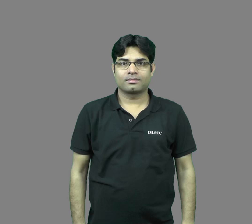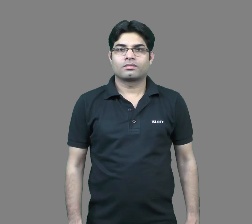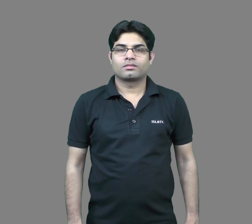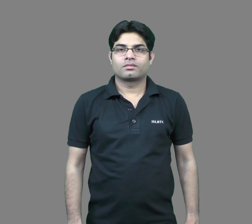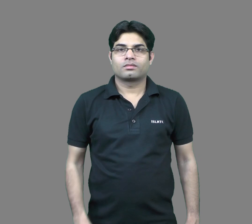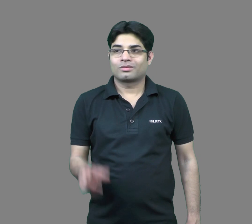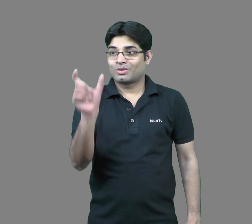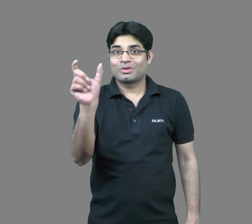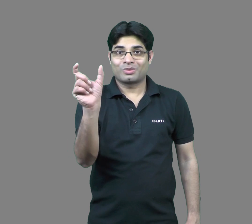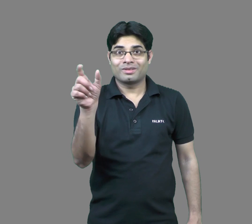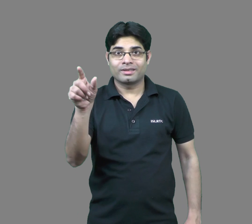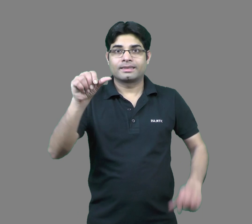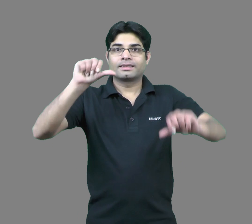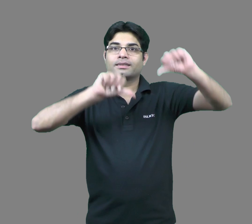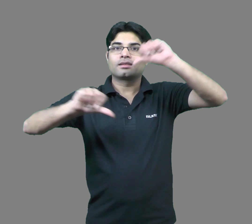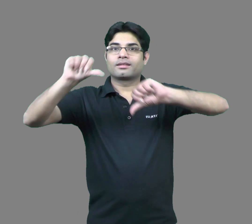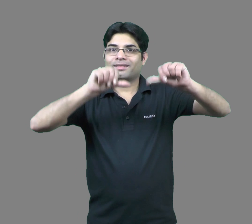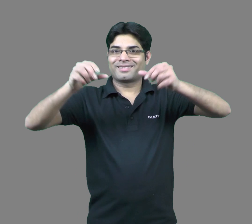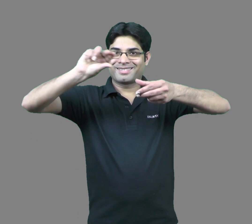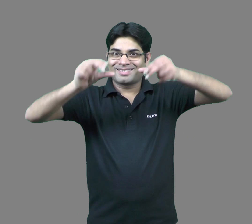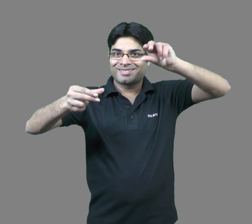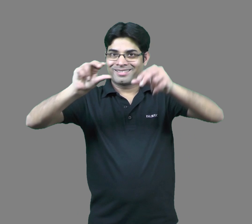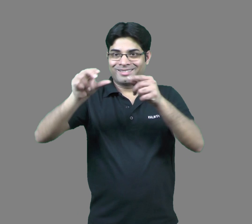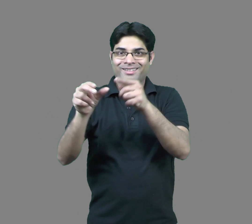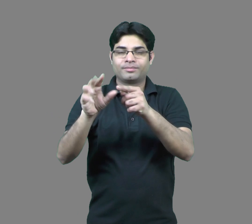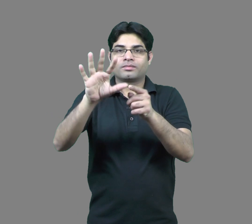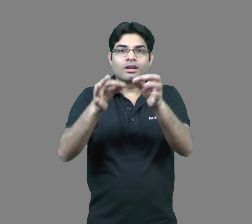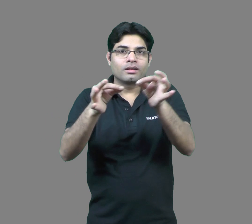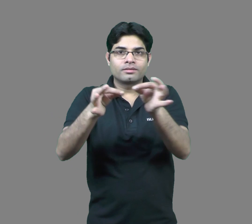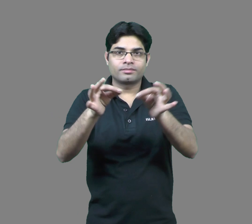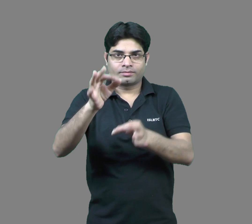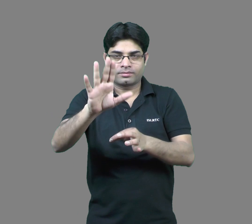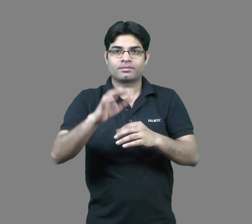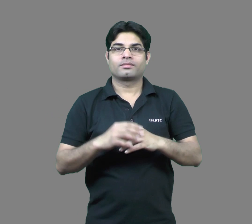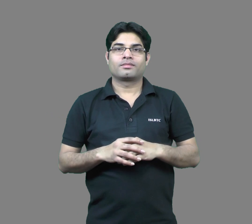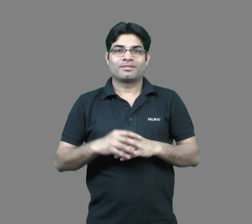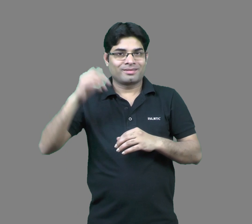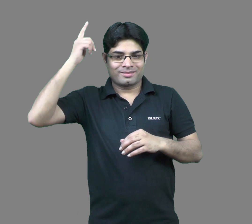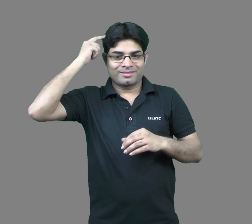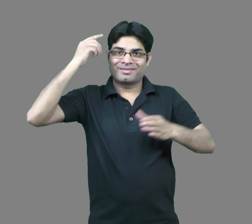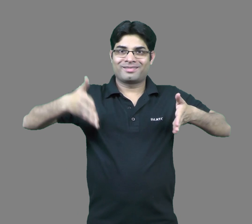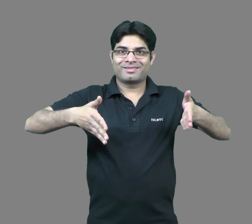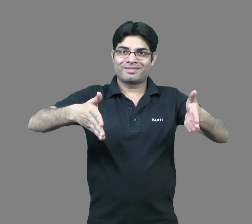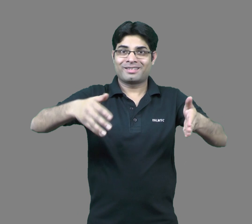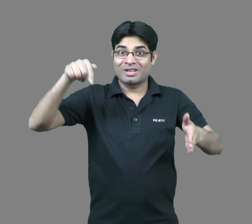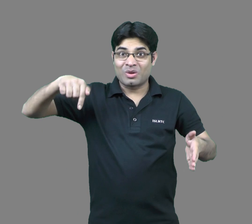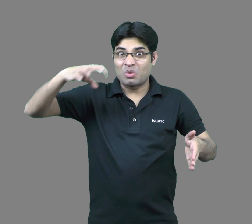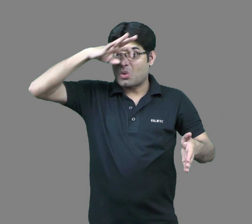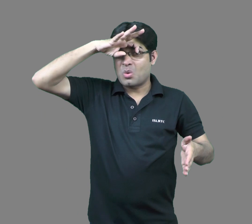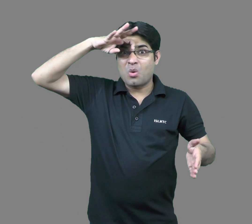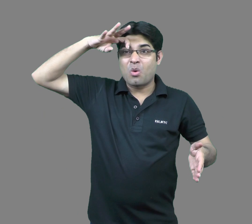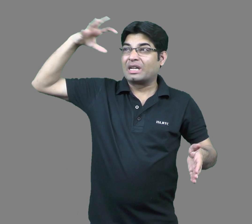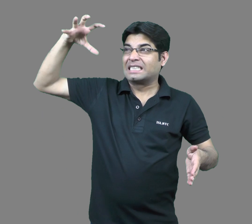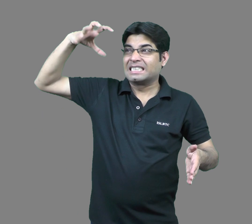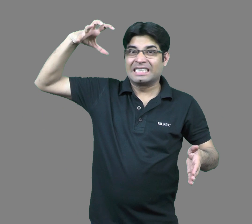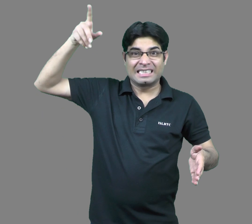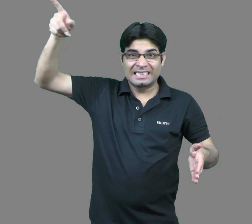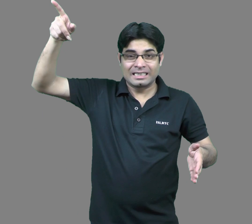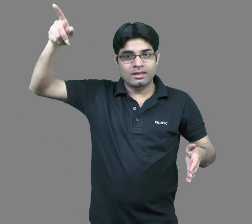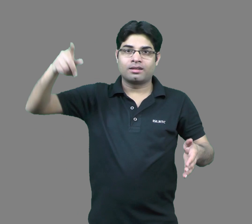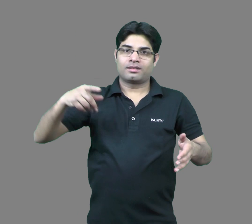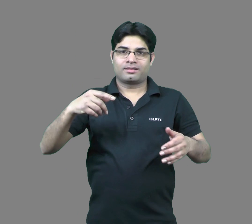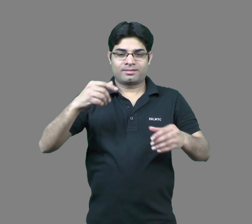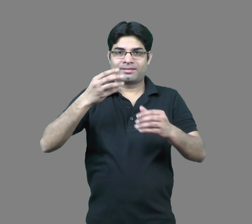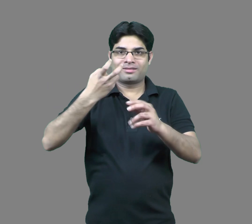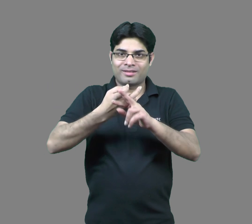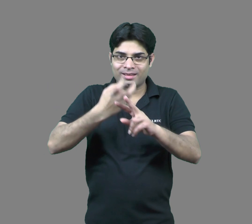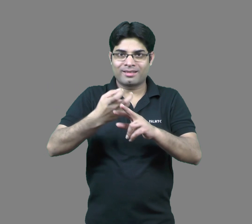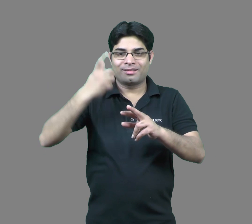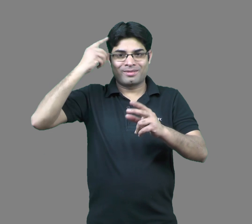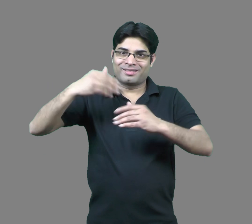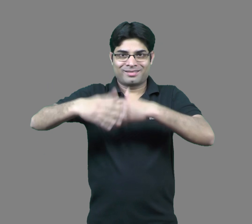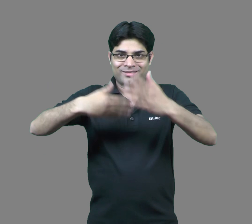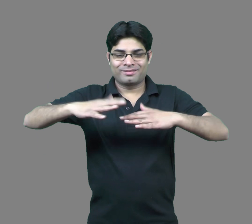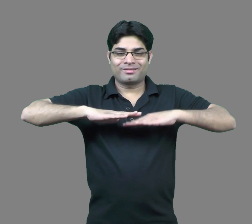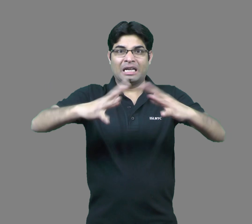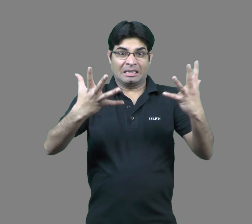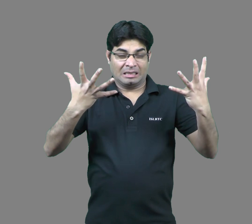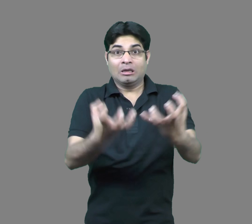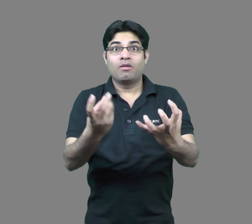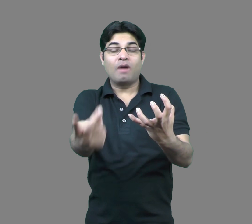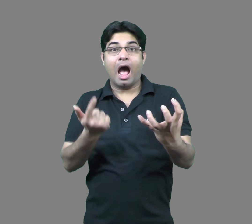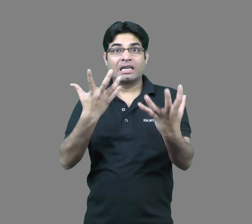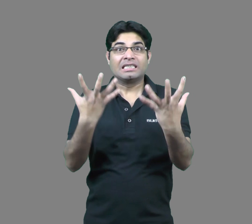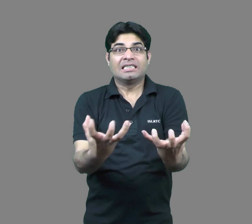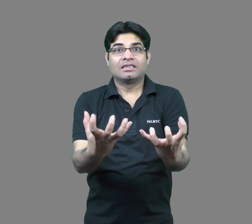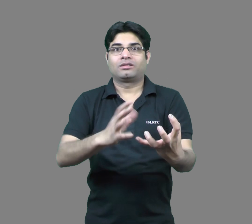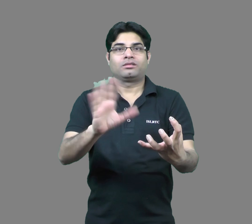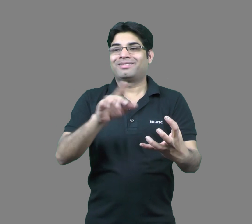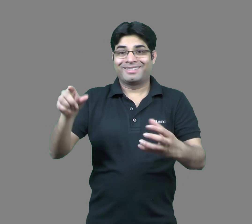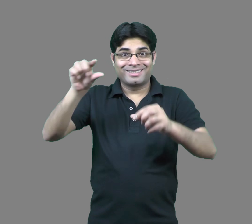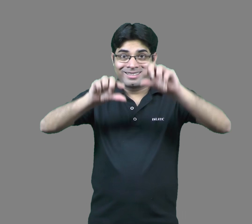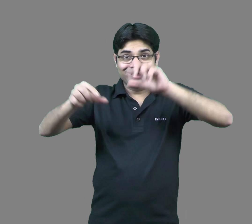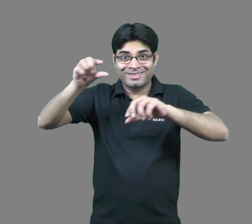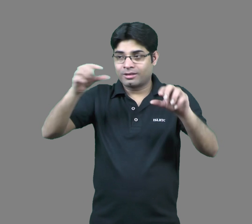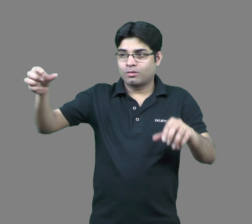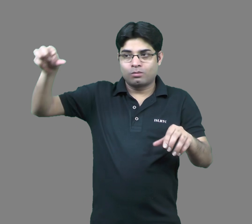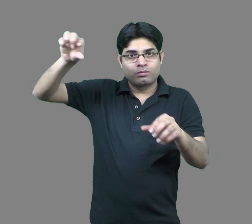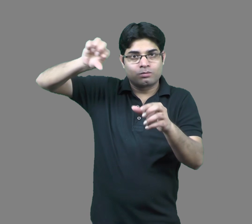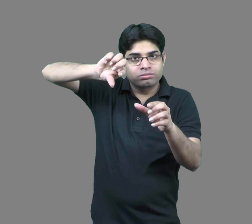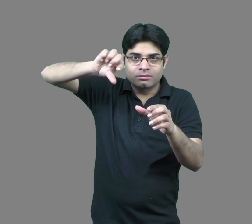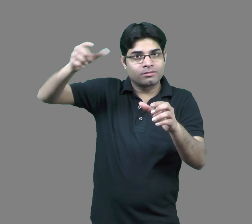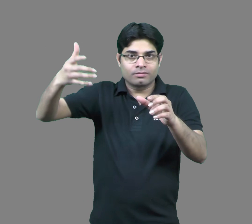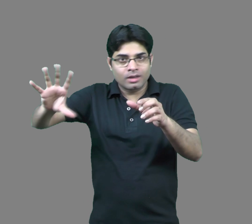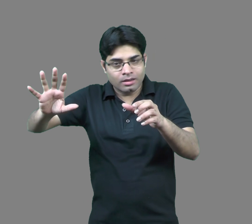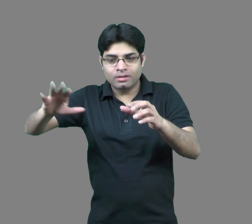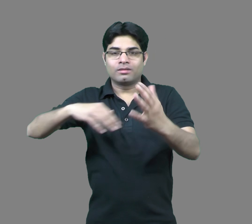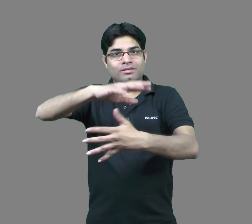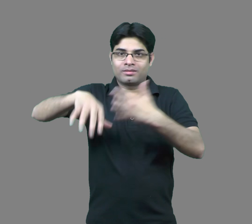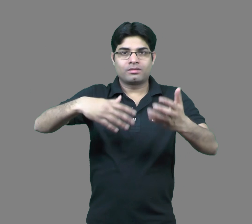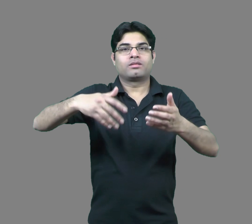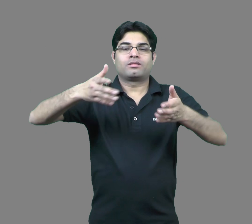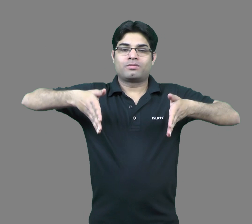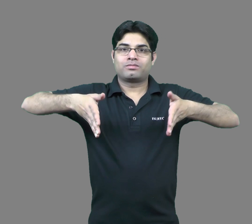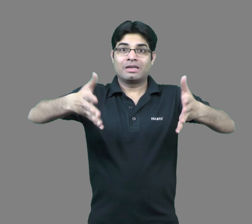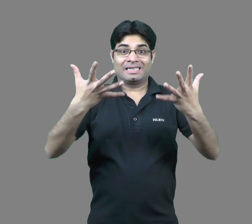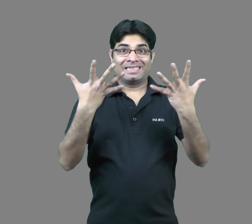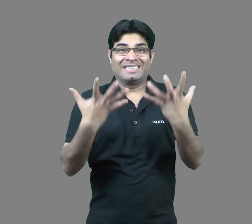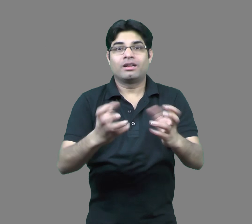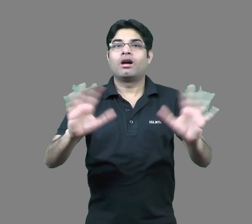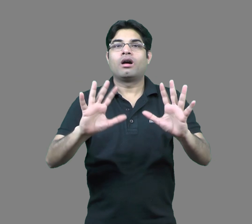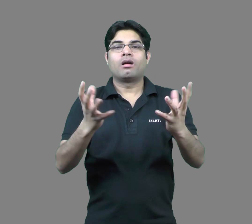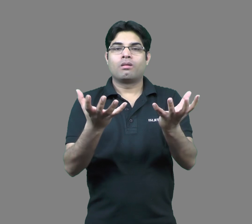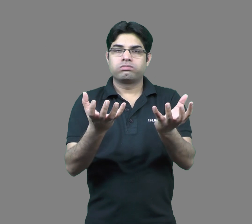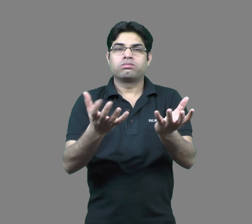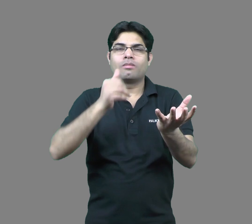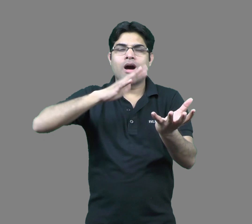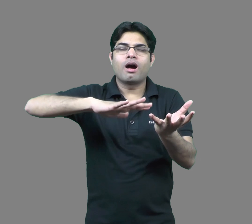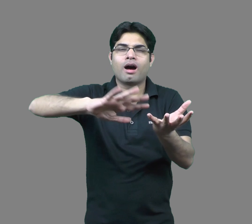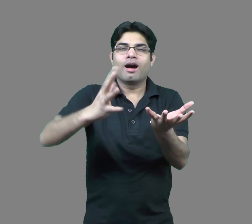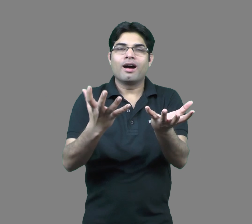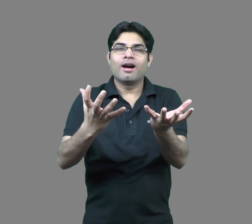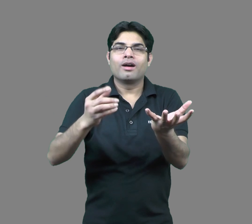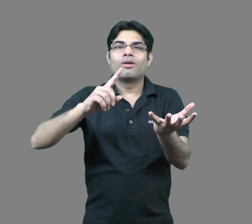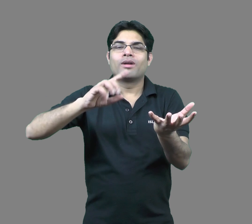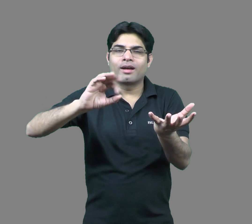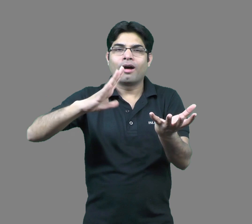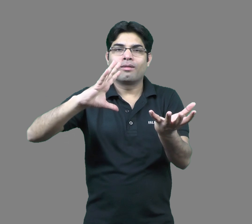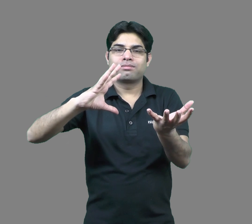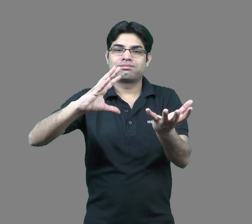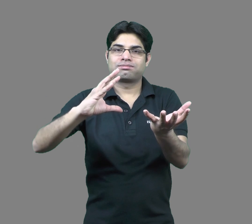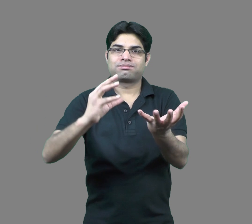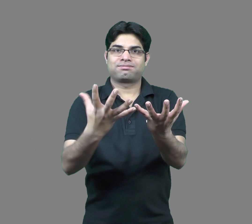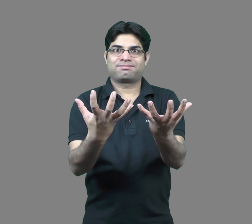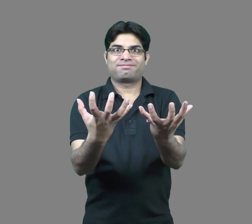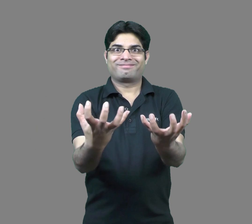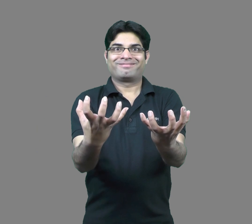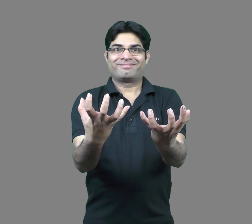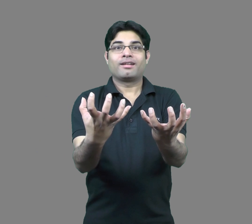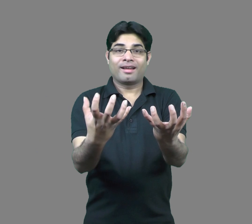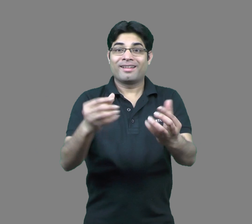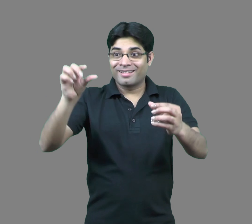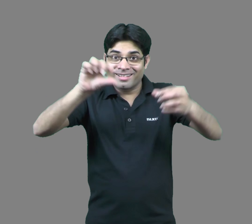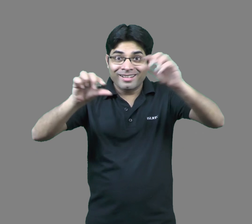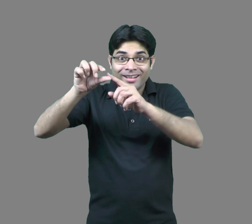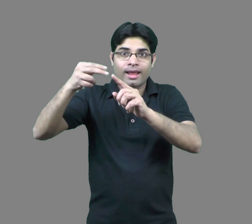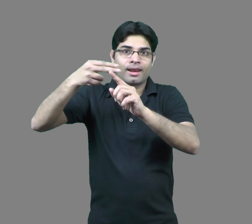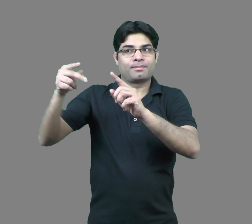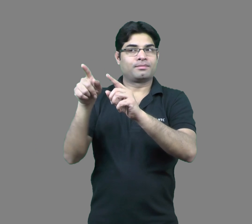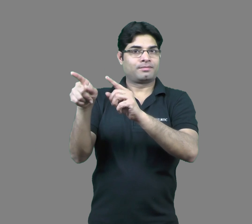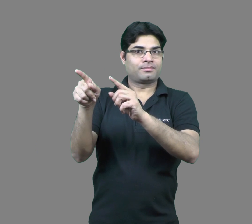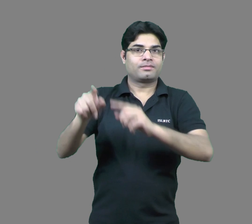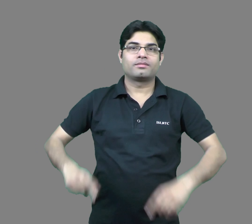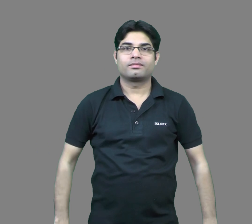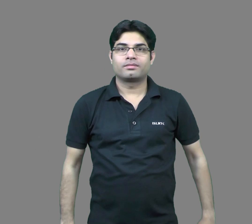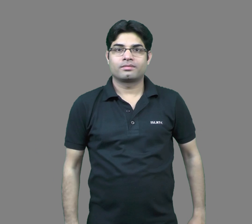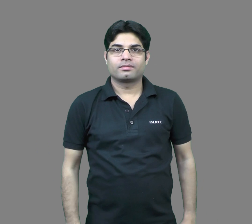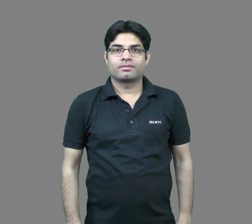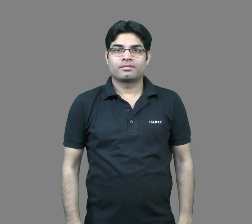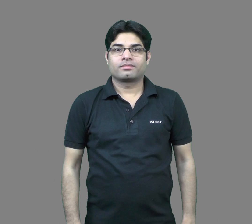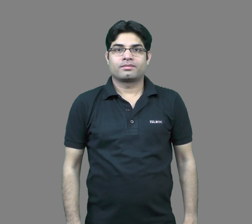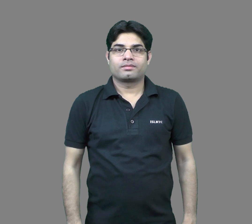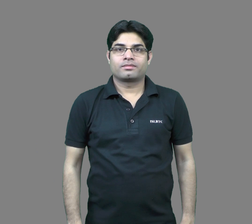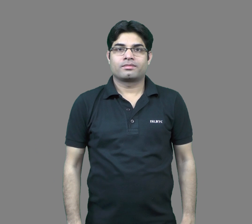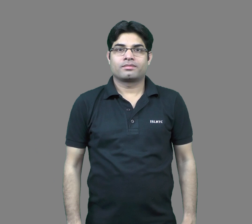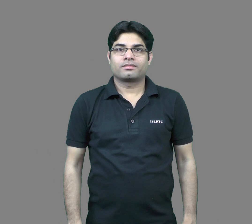Retarder